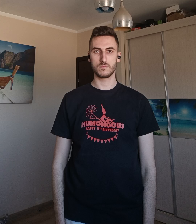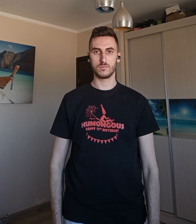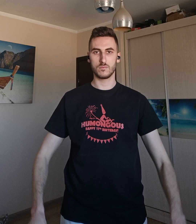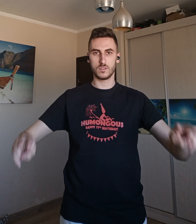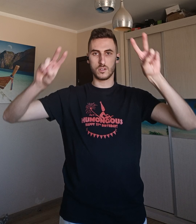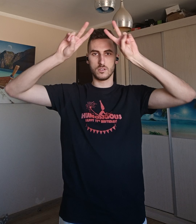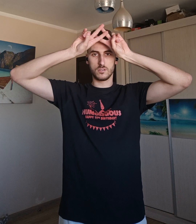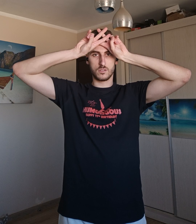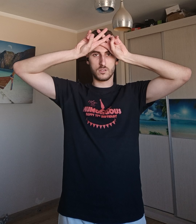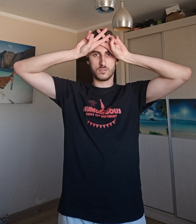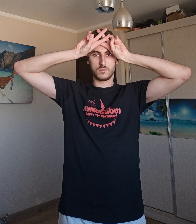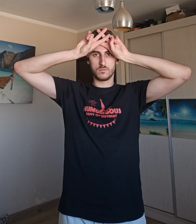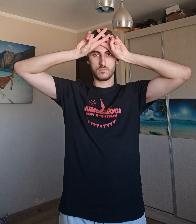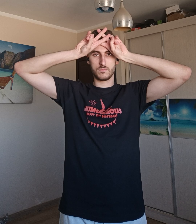אחות מקצוע